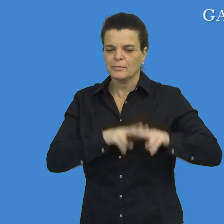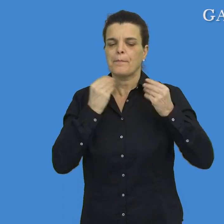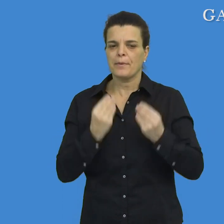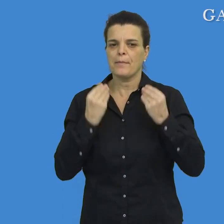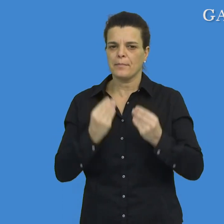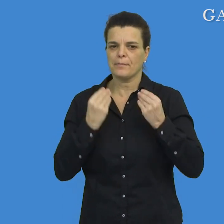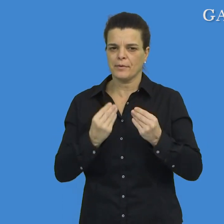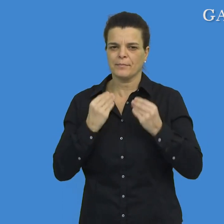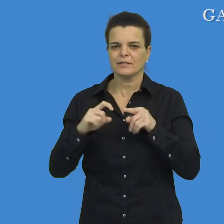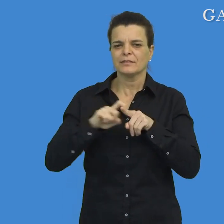bien